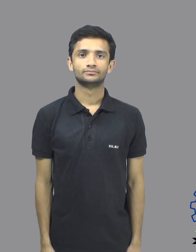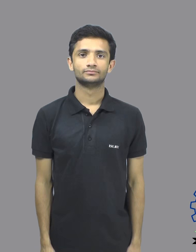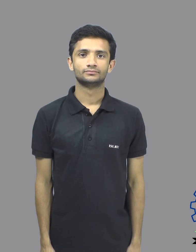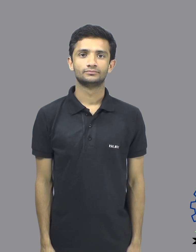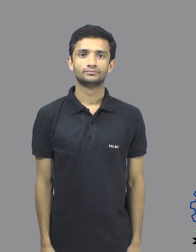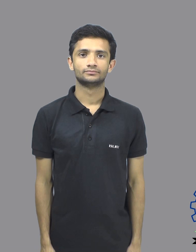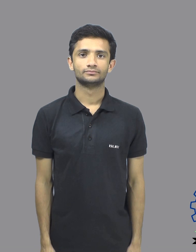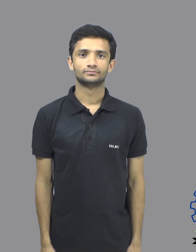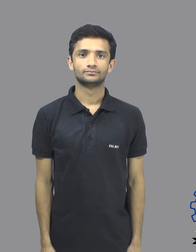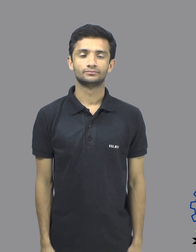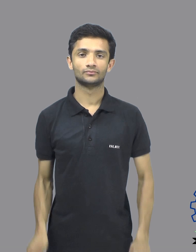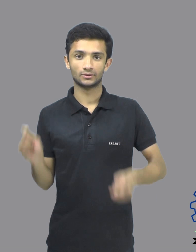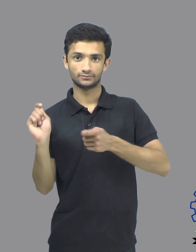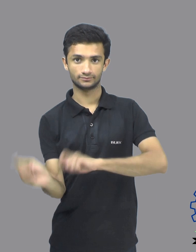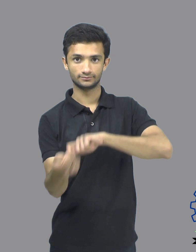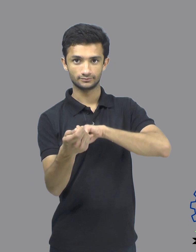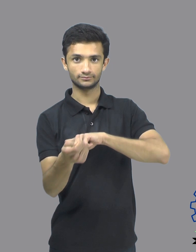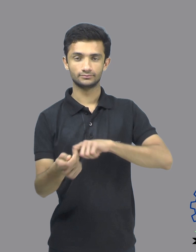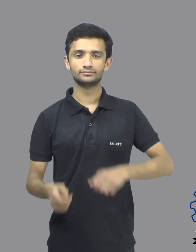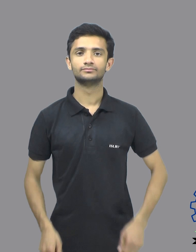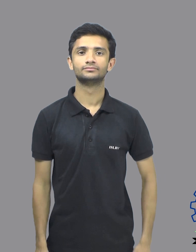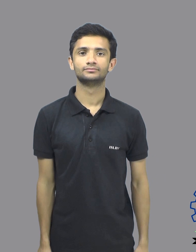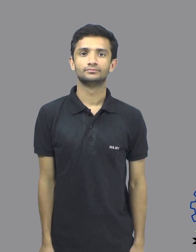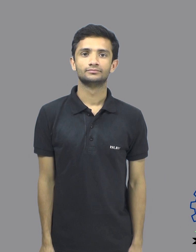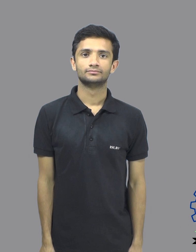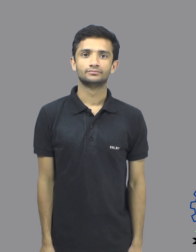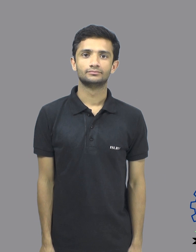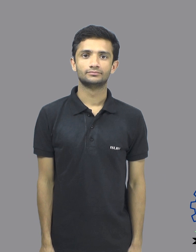Cricket